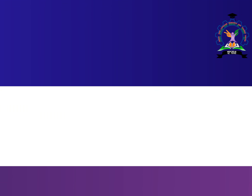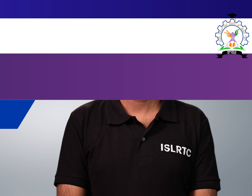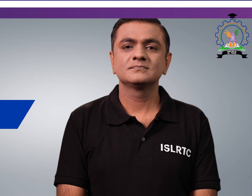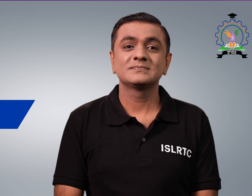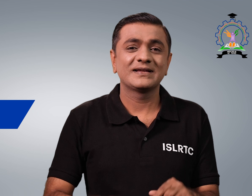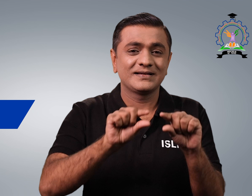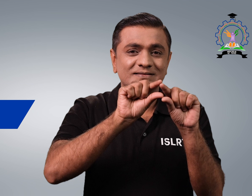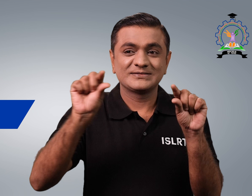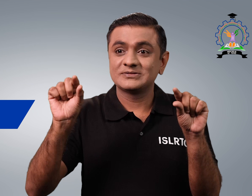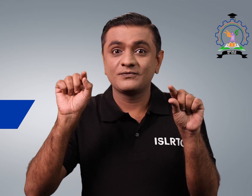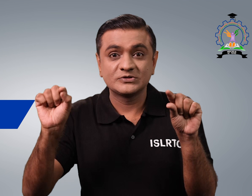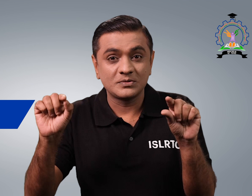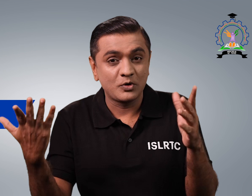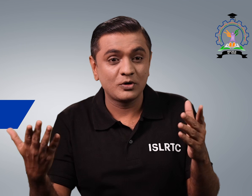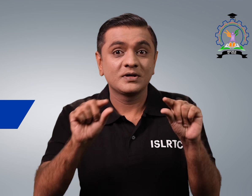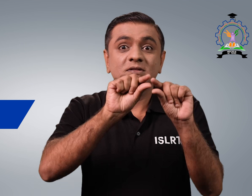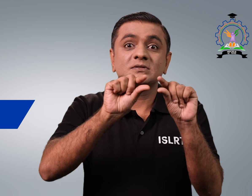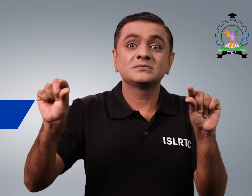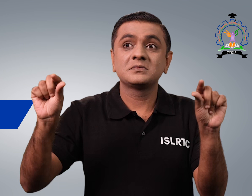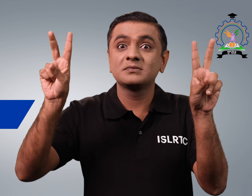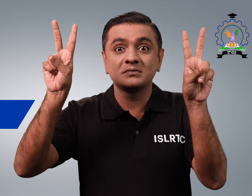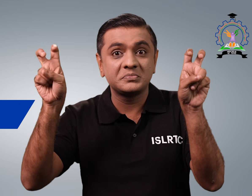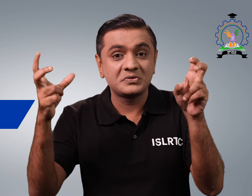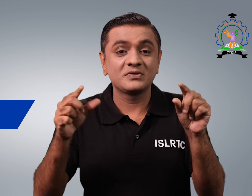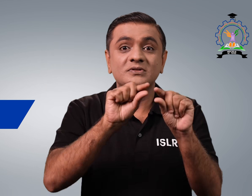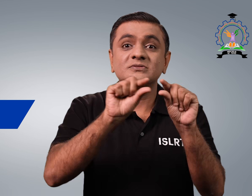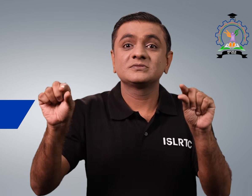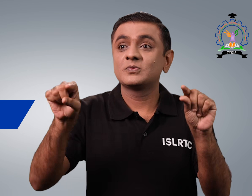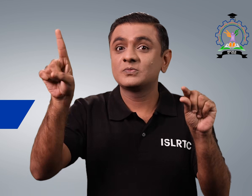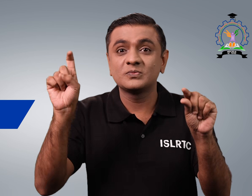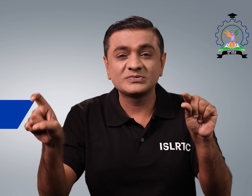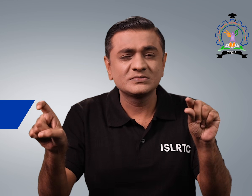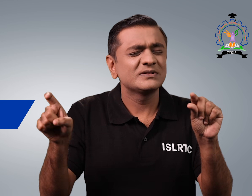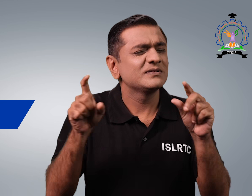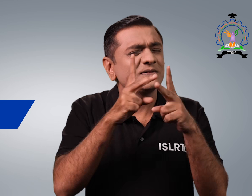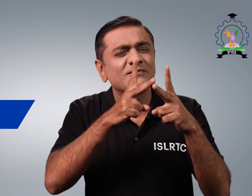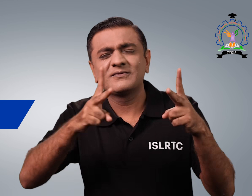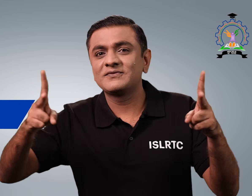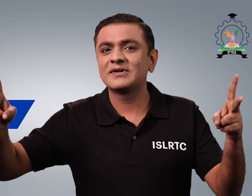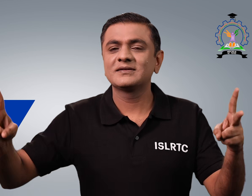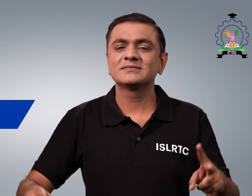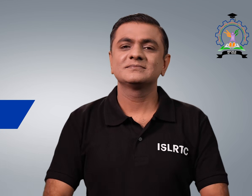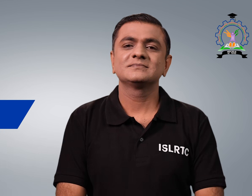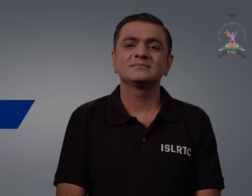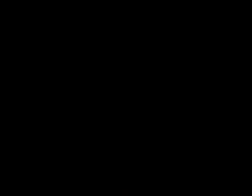It refers to the marks used to help clarify meaning such as fullstop, quotes, question mark etc.